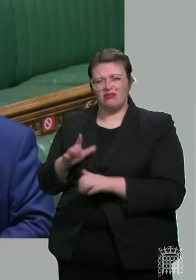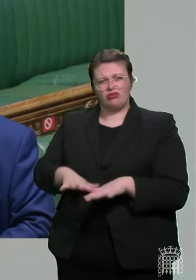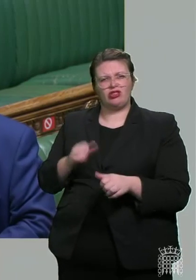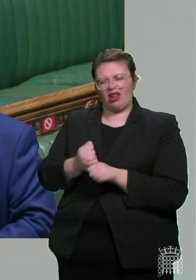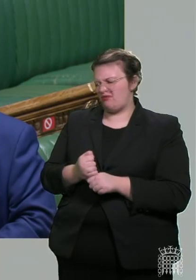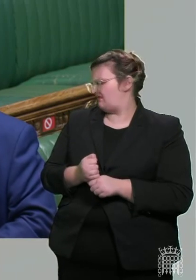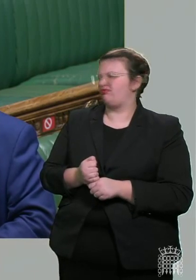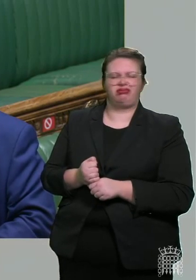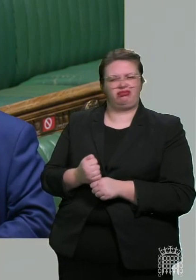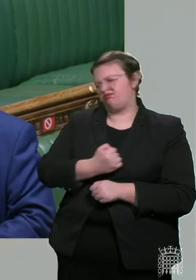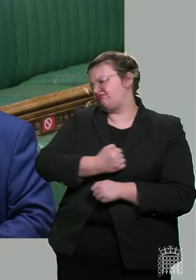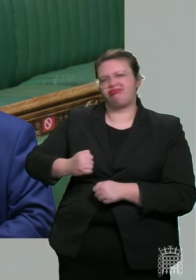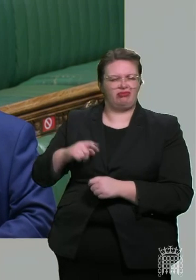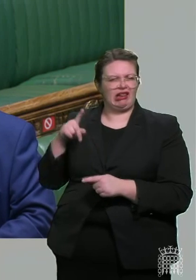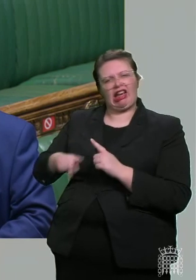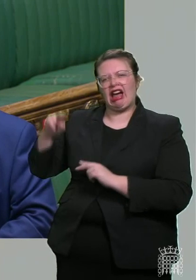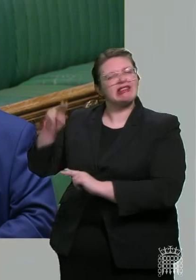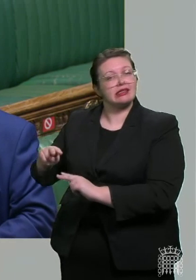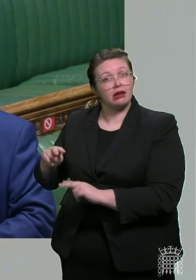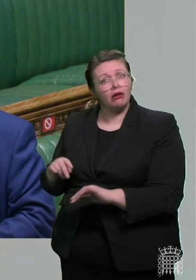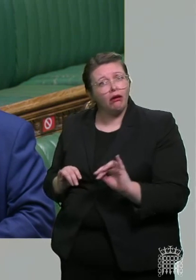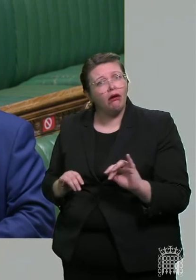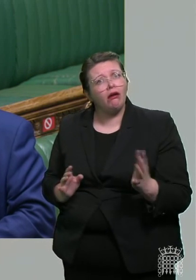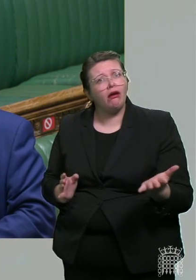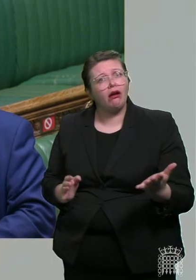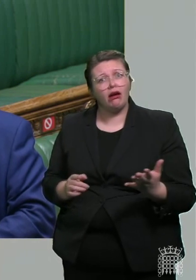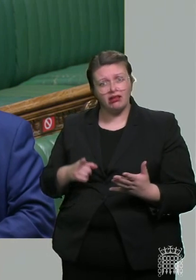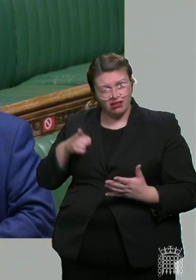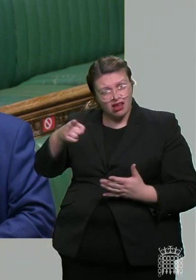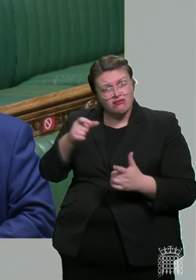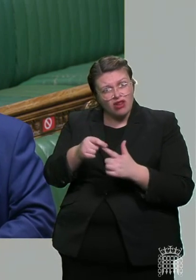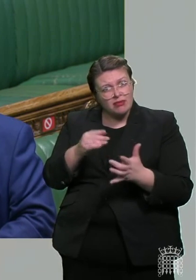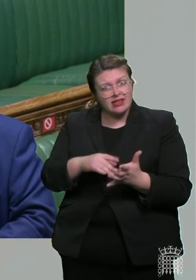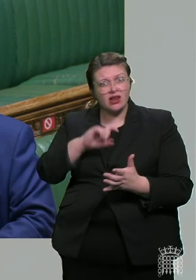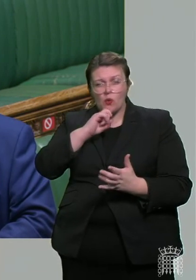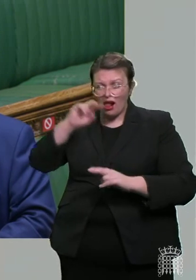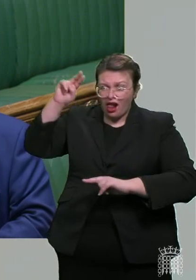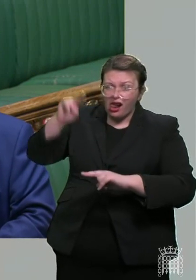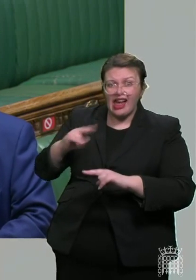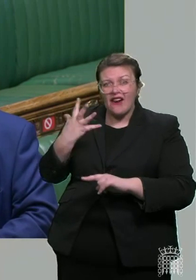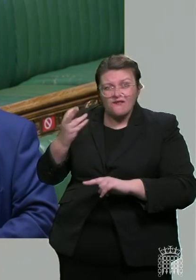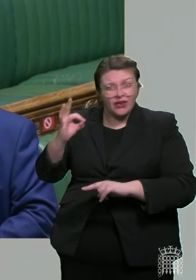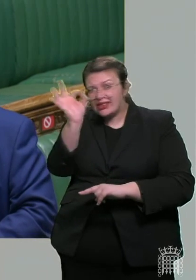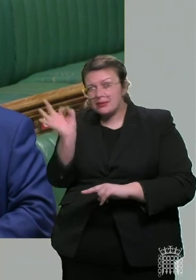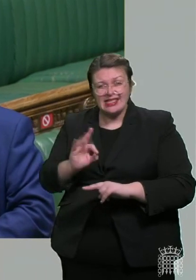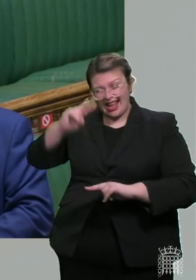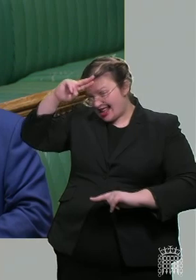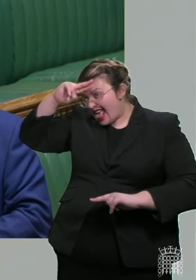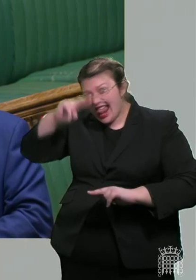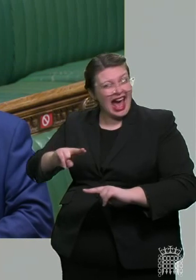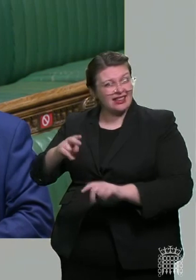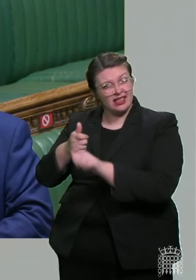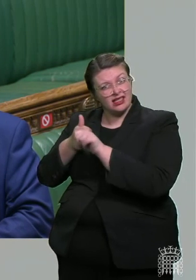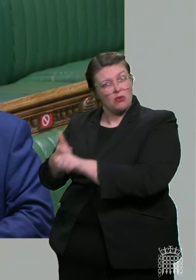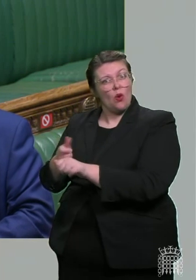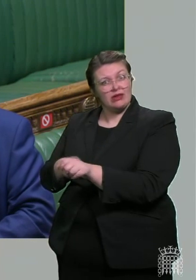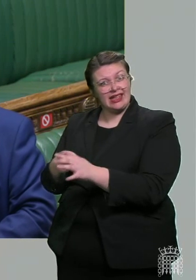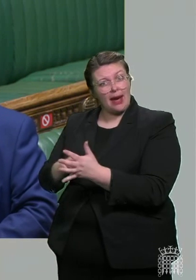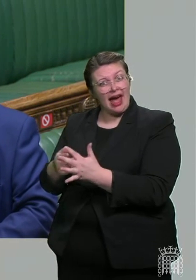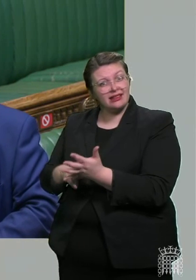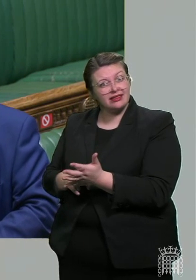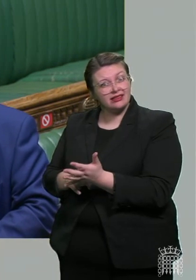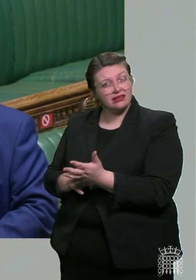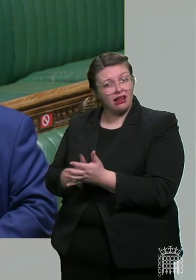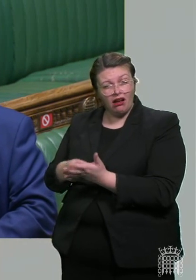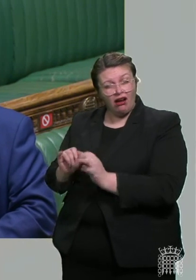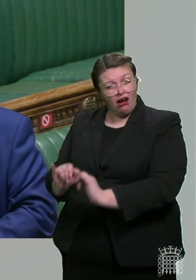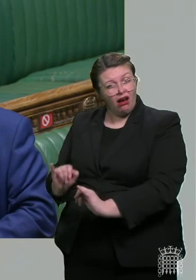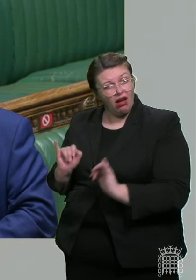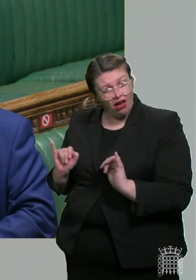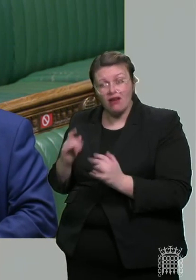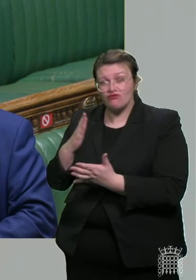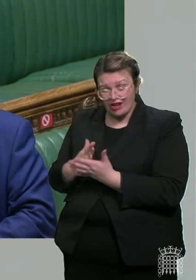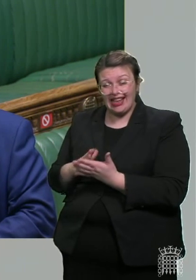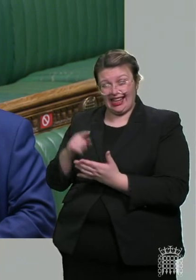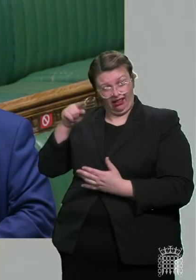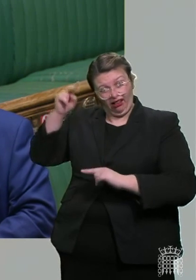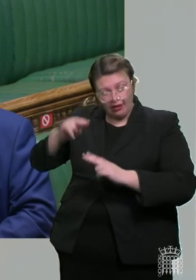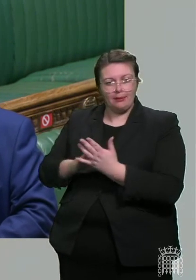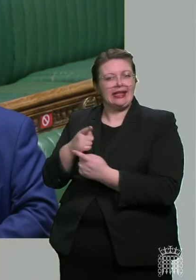That is what you are doing, Prime Minister—a 50% cut to international aid to Yemen, a move that the UN chief, António Guterres, has described as “a death sentence”.